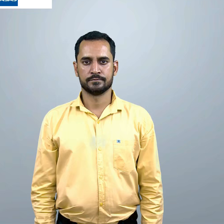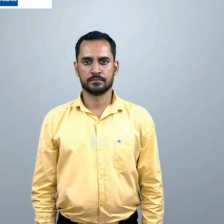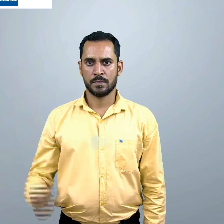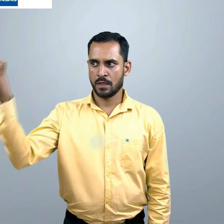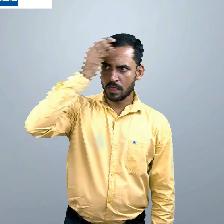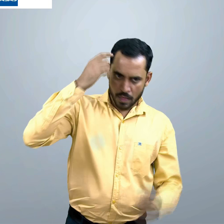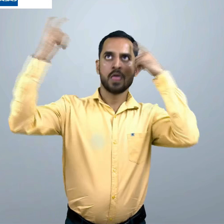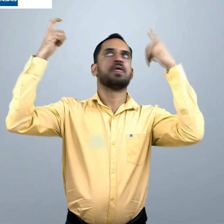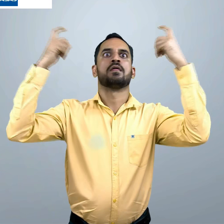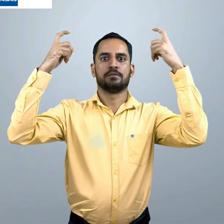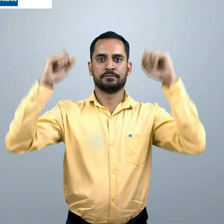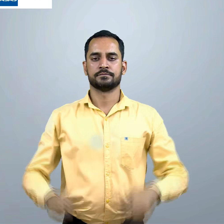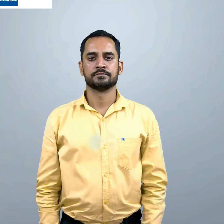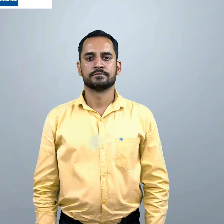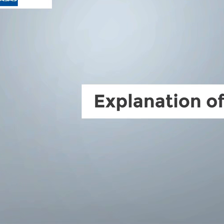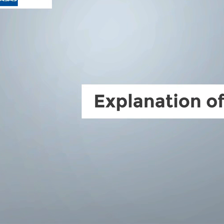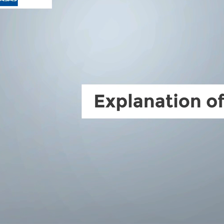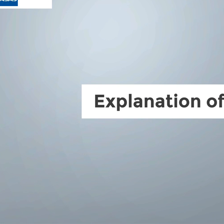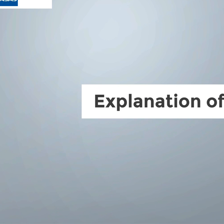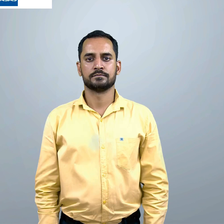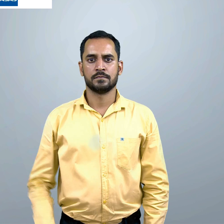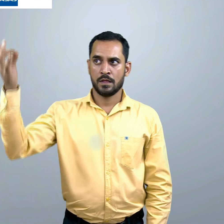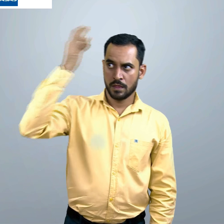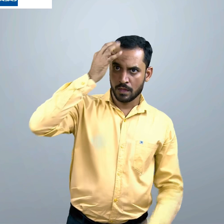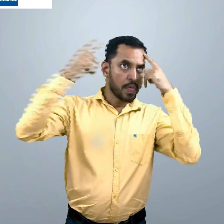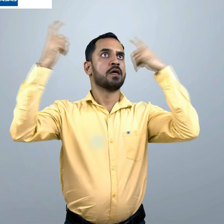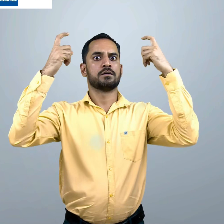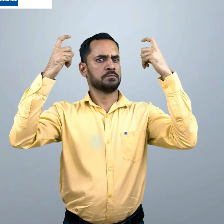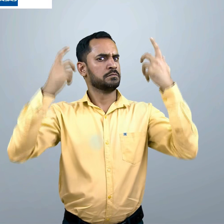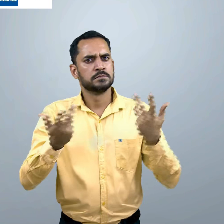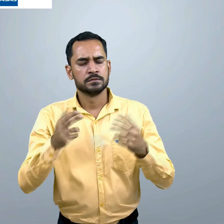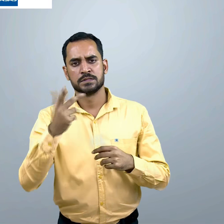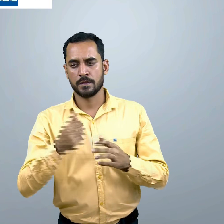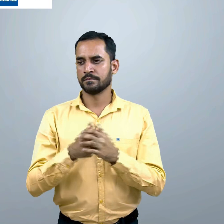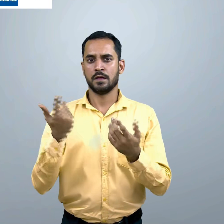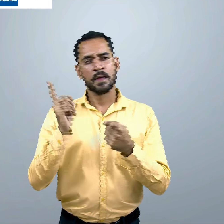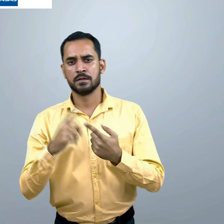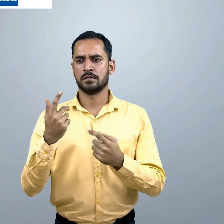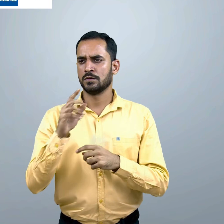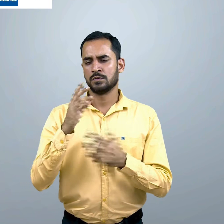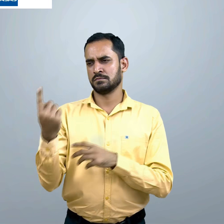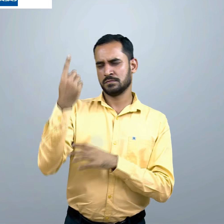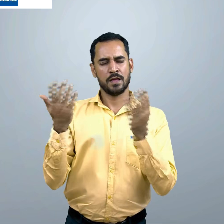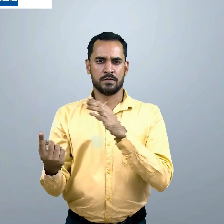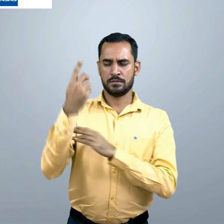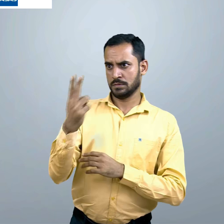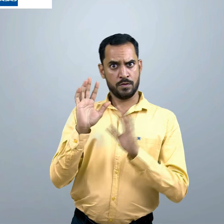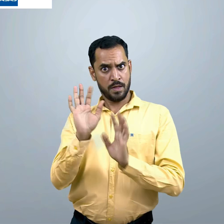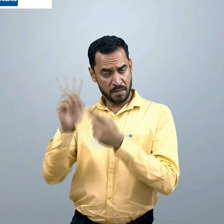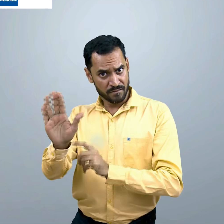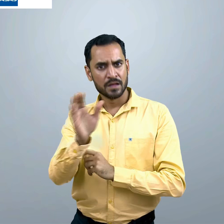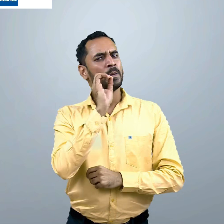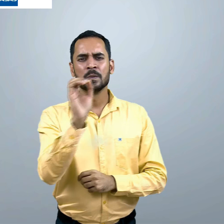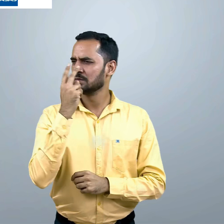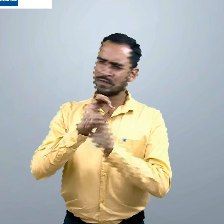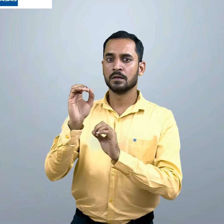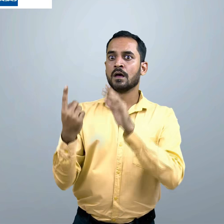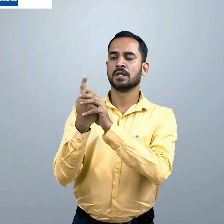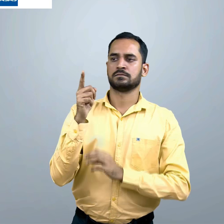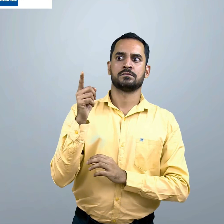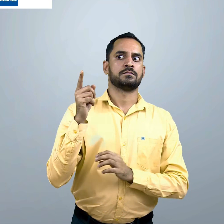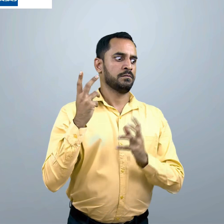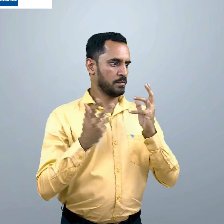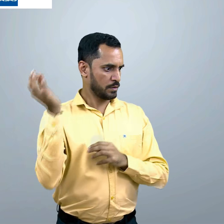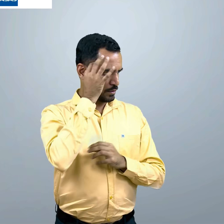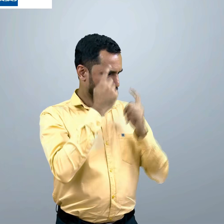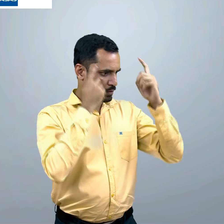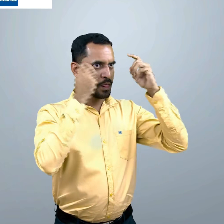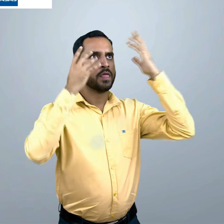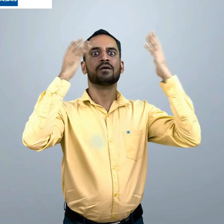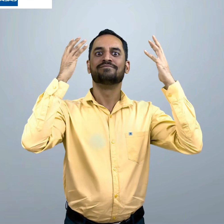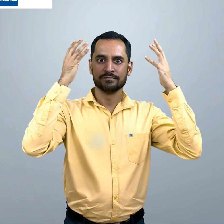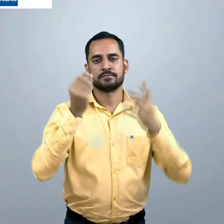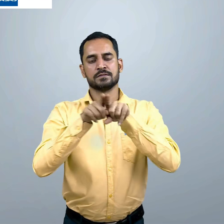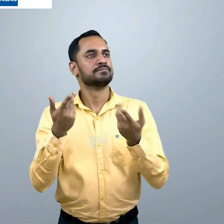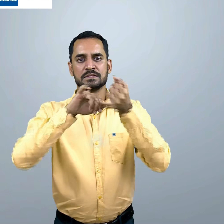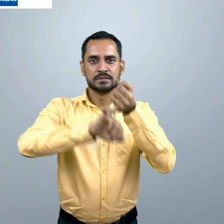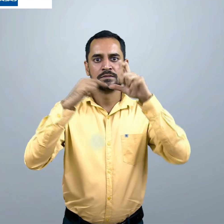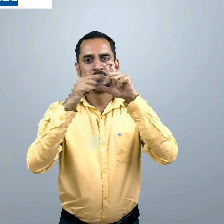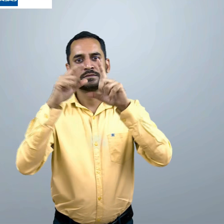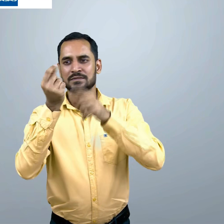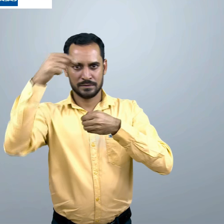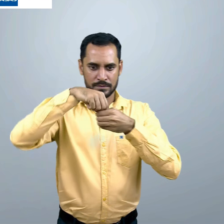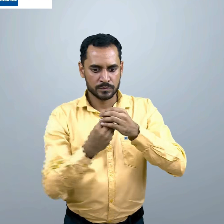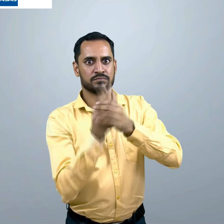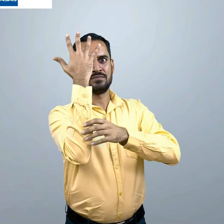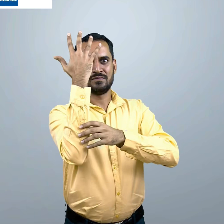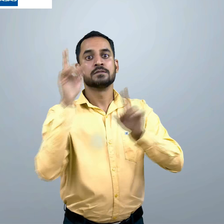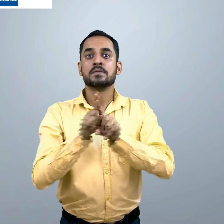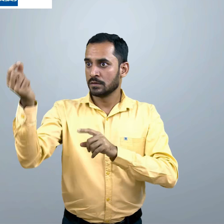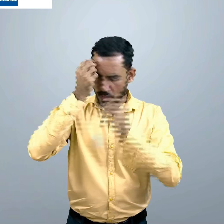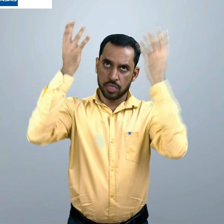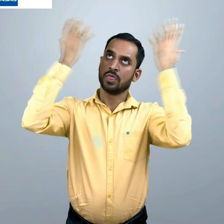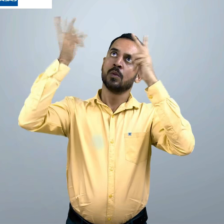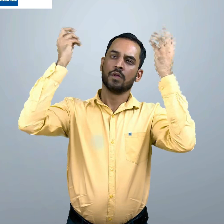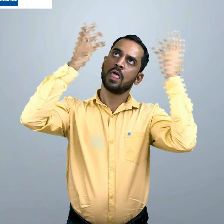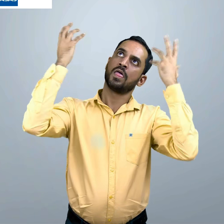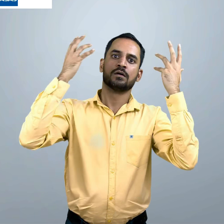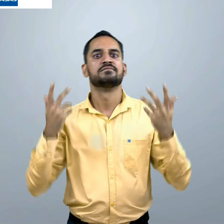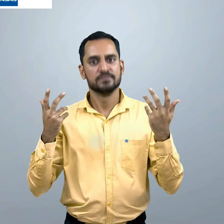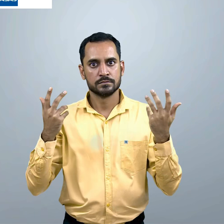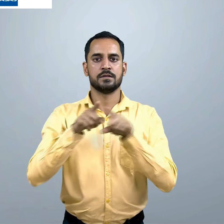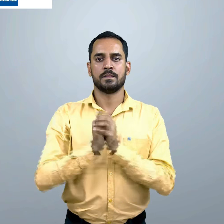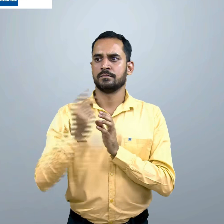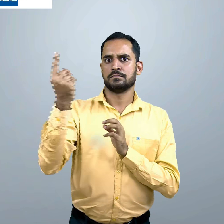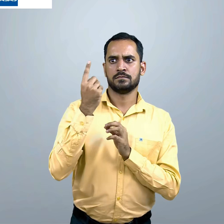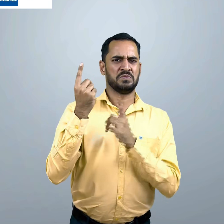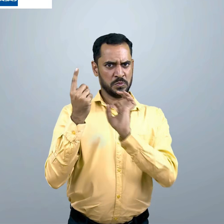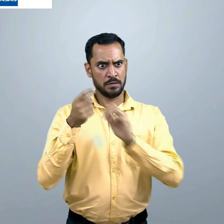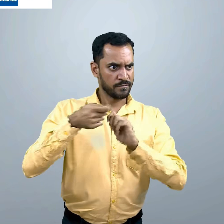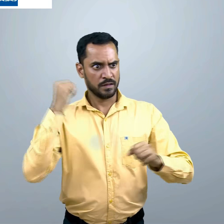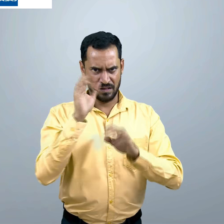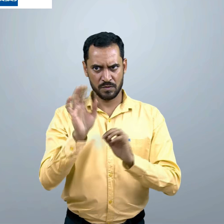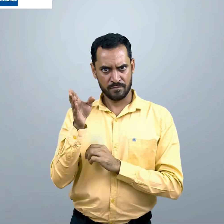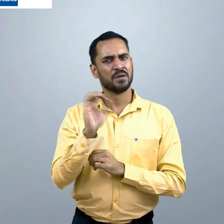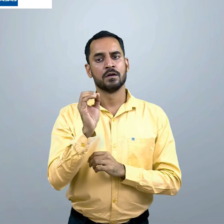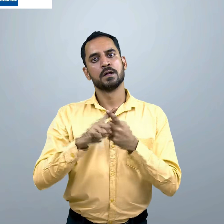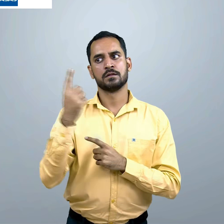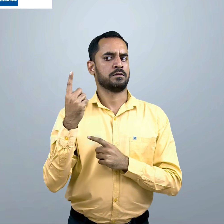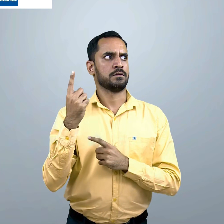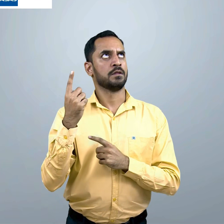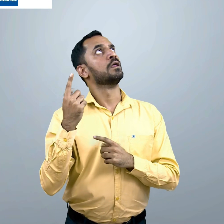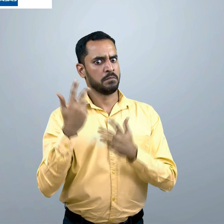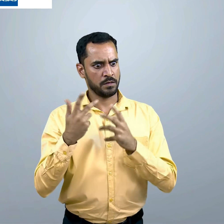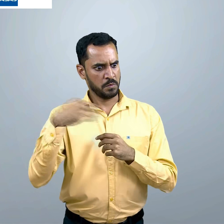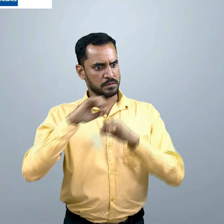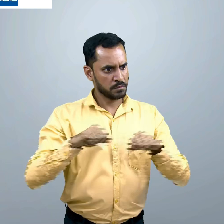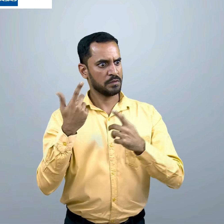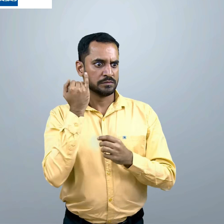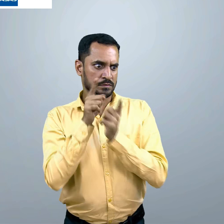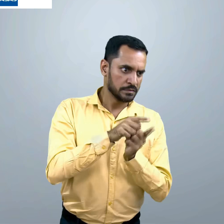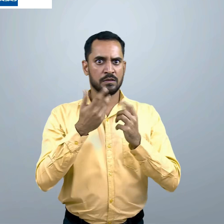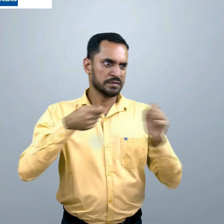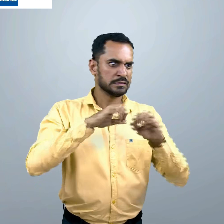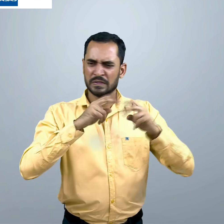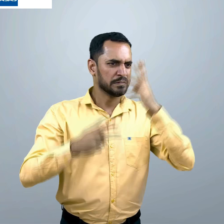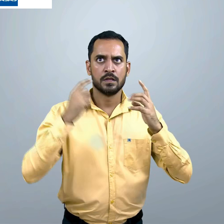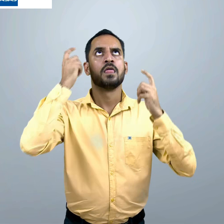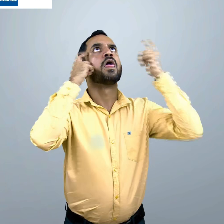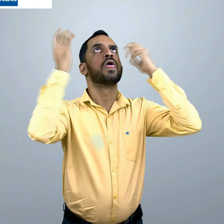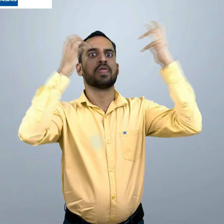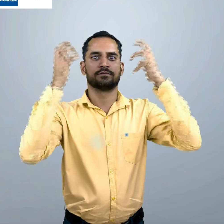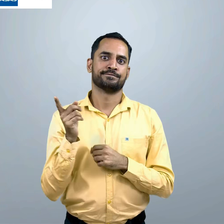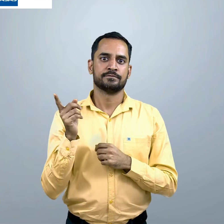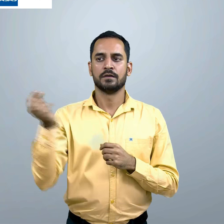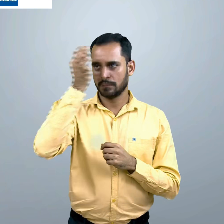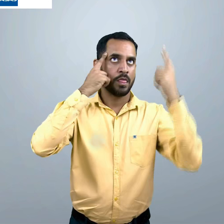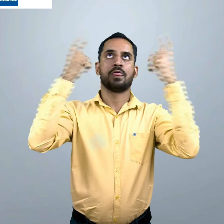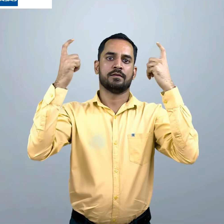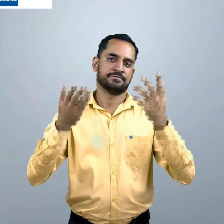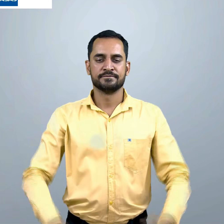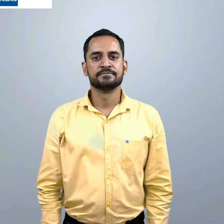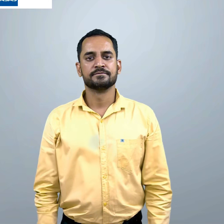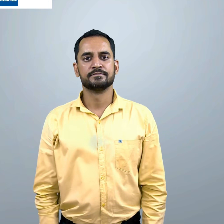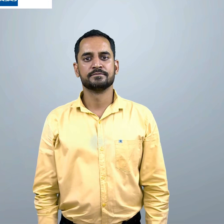Paranoia